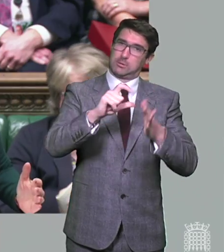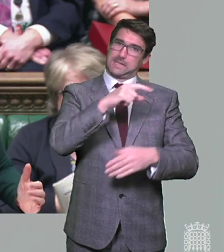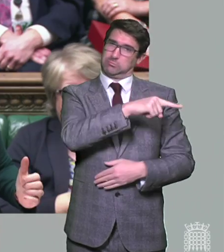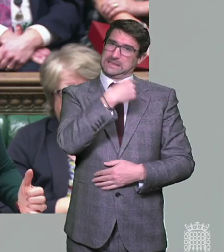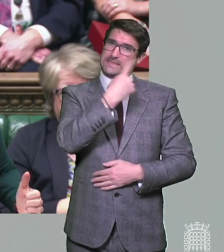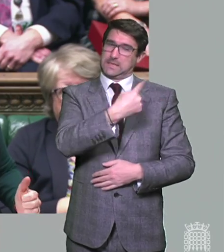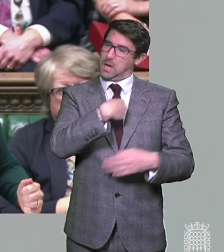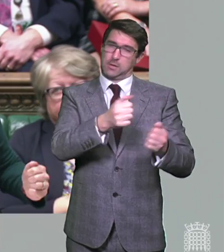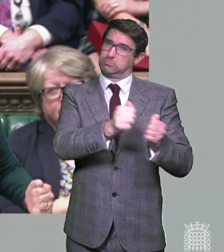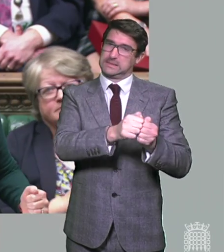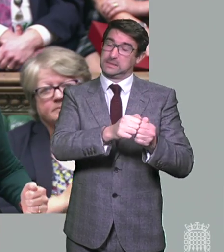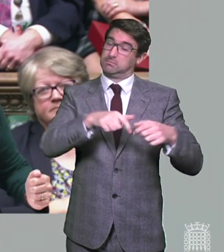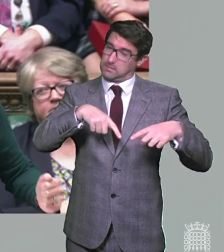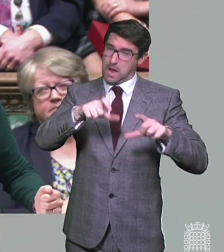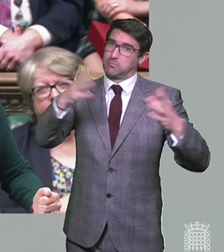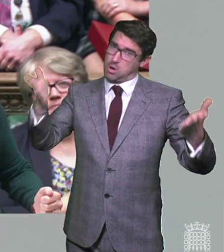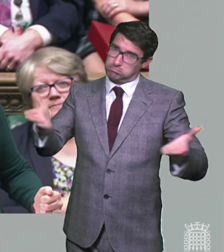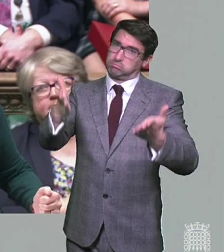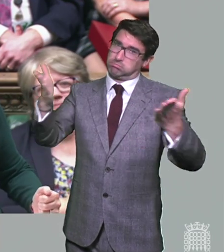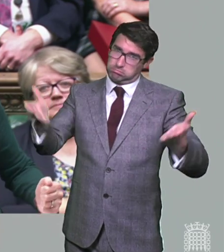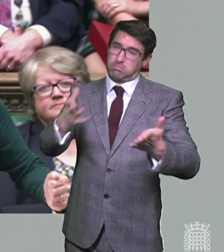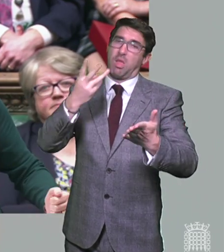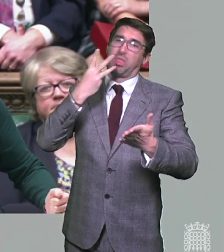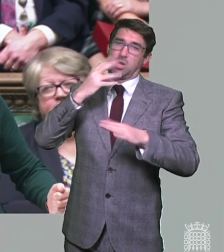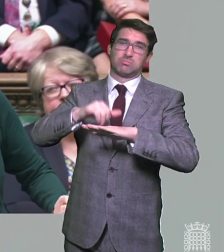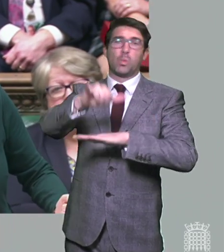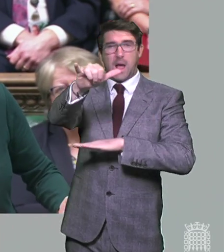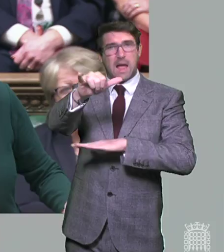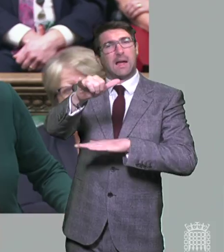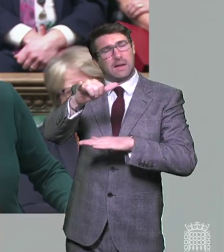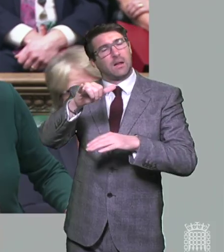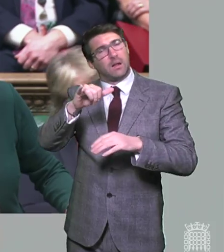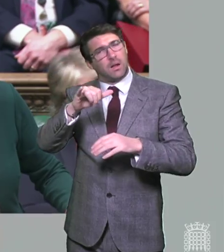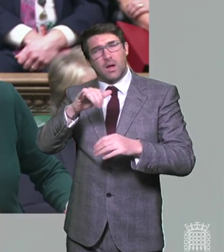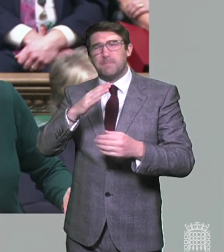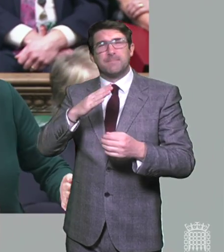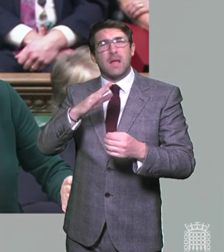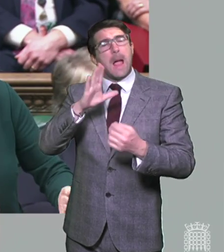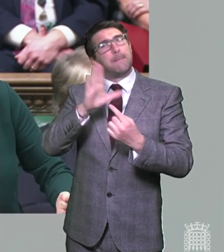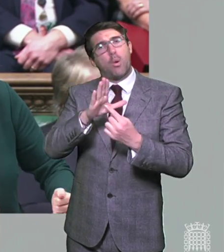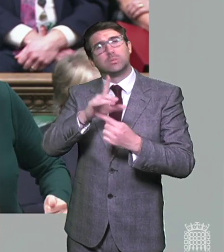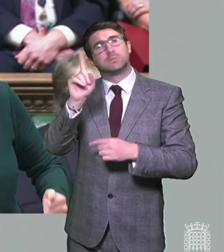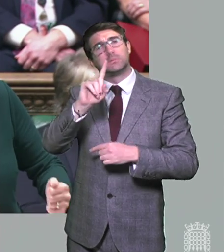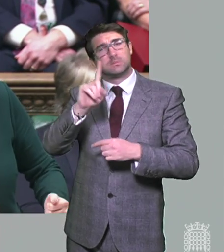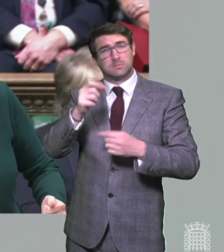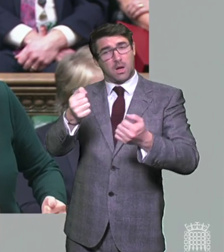We need to make sure that industries such as the air industry become more environmentally friendly.